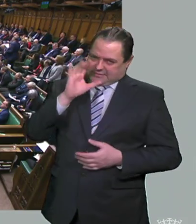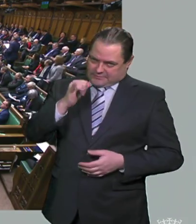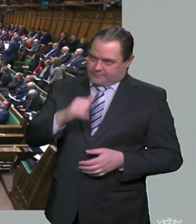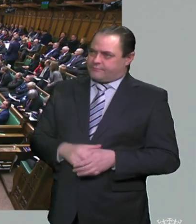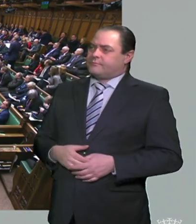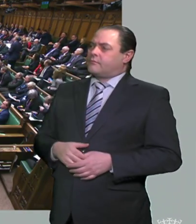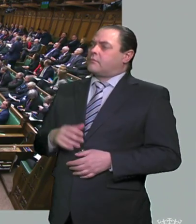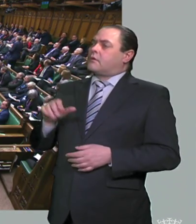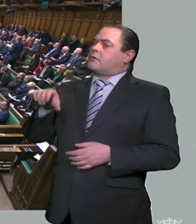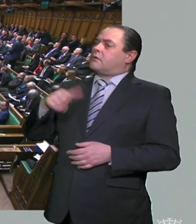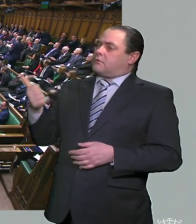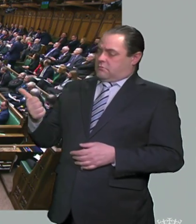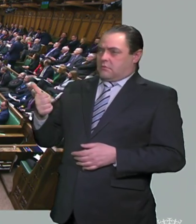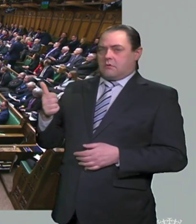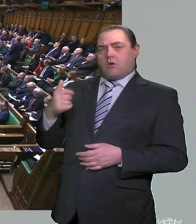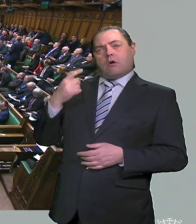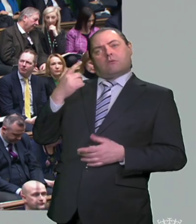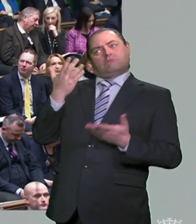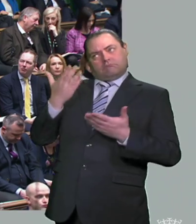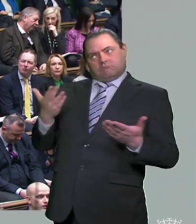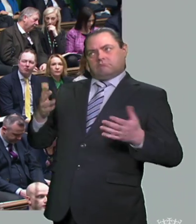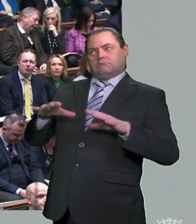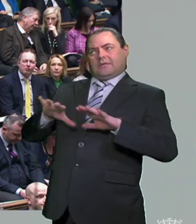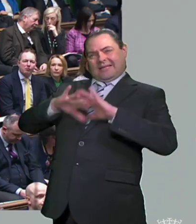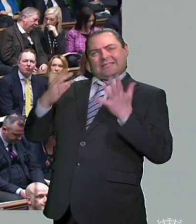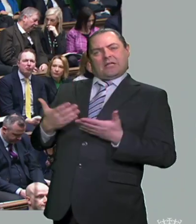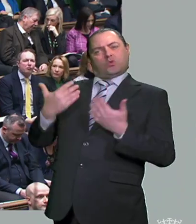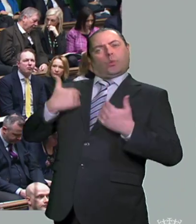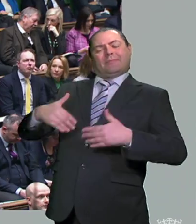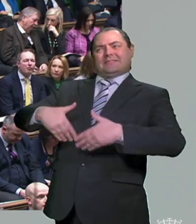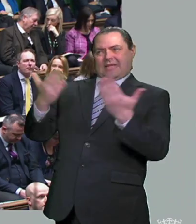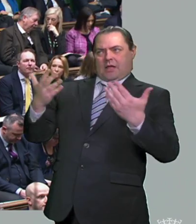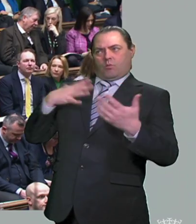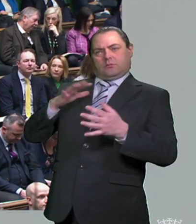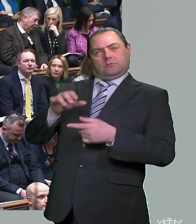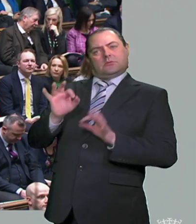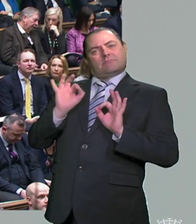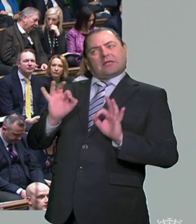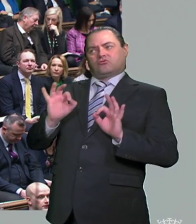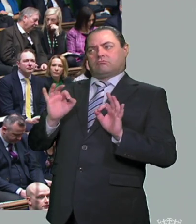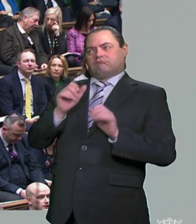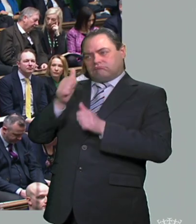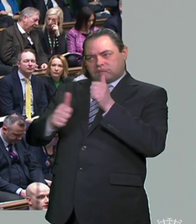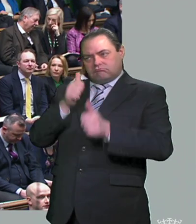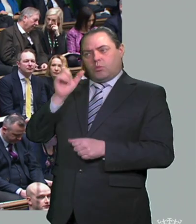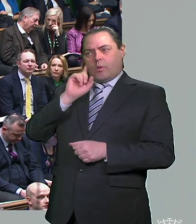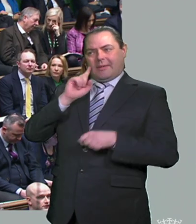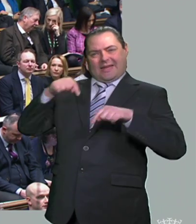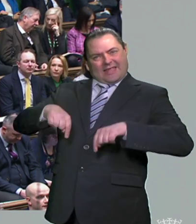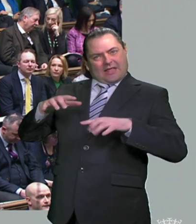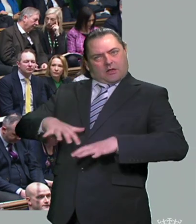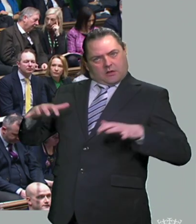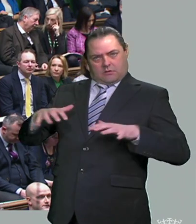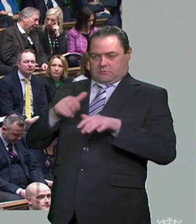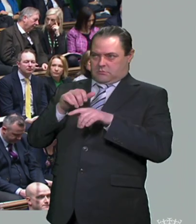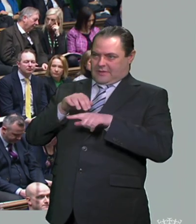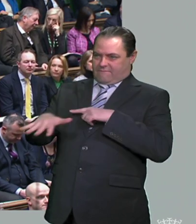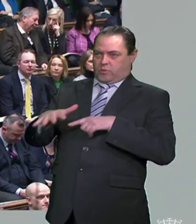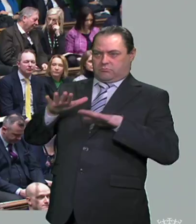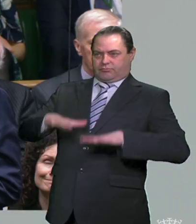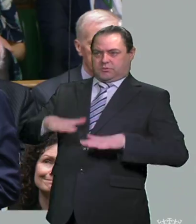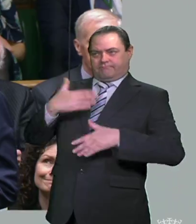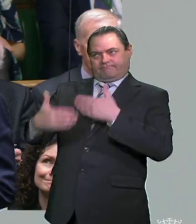Following the tributes relating to International Women’s Day, I want to pay a special tribute to the women in the House, past and present, who have helped to shape the future of our country.